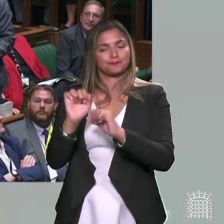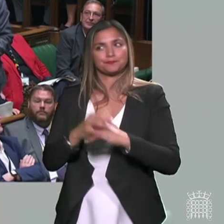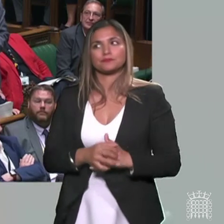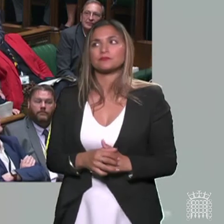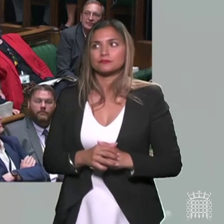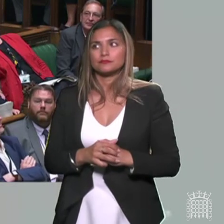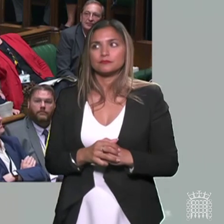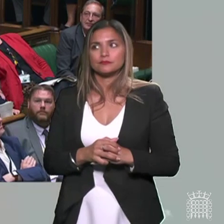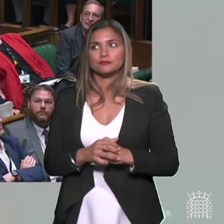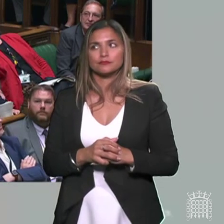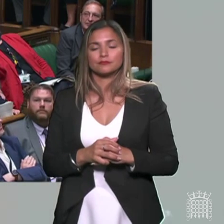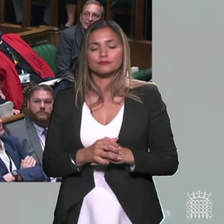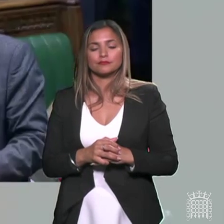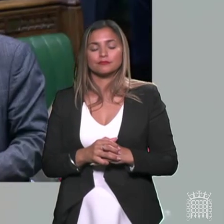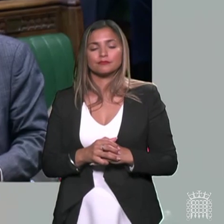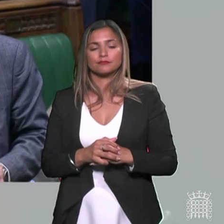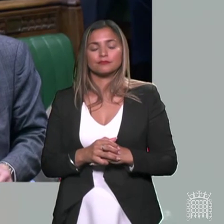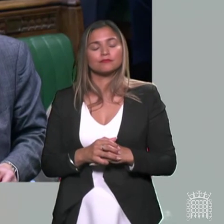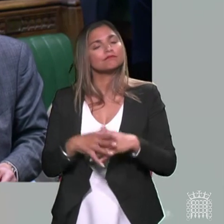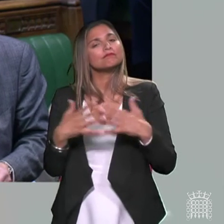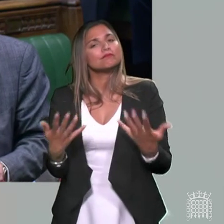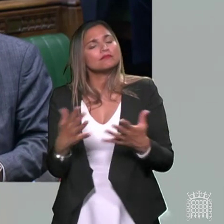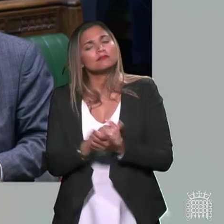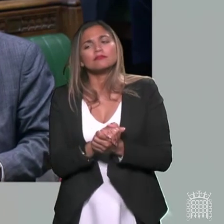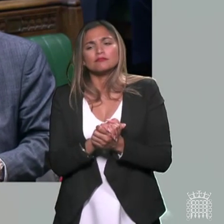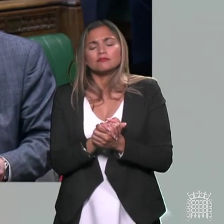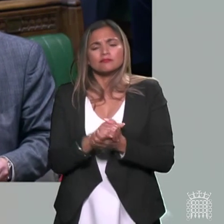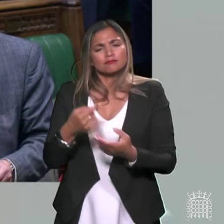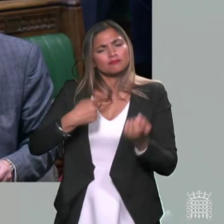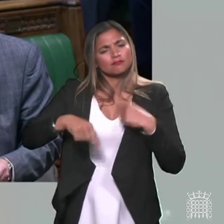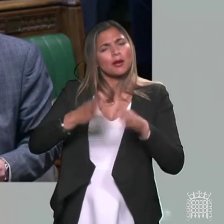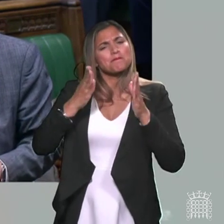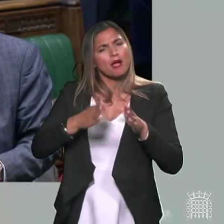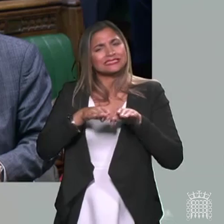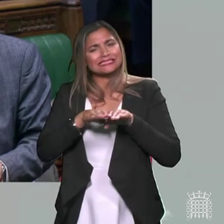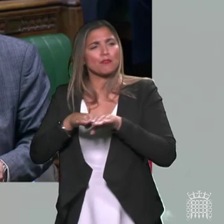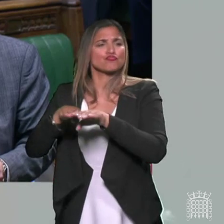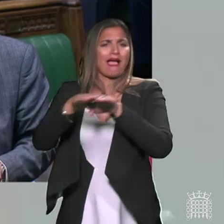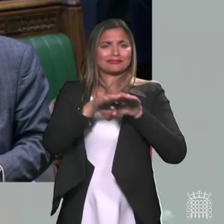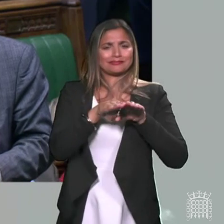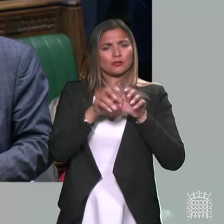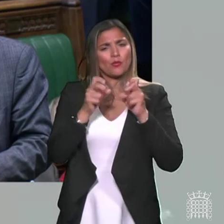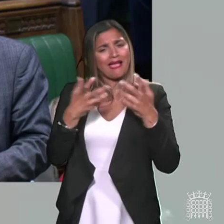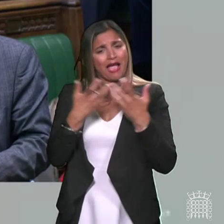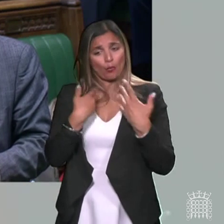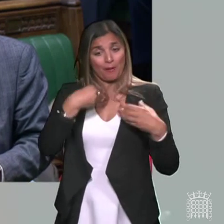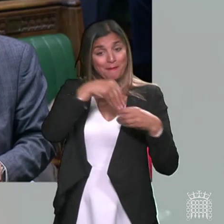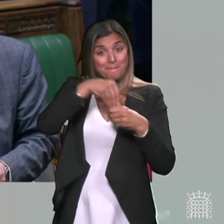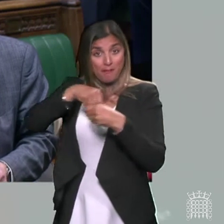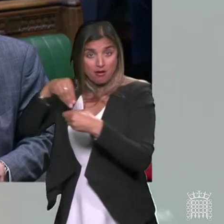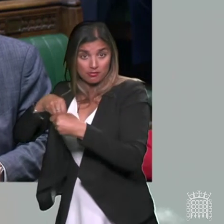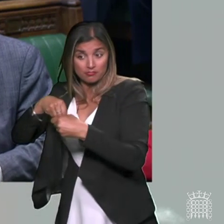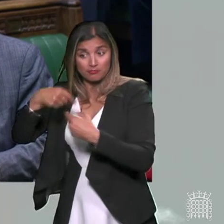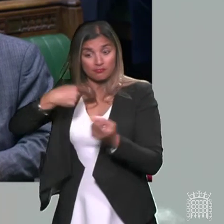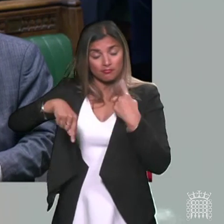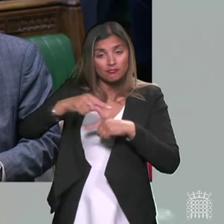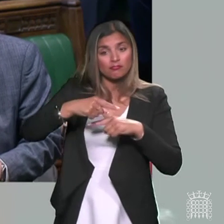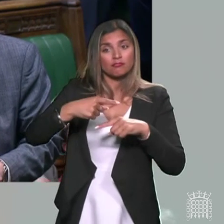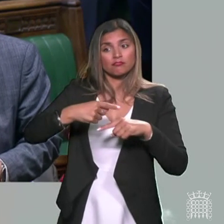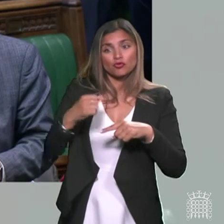If the UK truly is a voluntary Union of equal nations, there must be a democratic way for any of those member nations to withdraw from it.